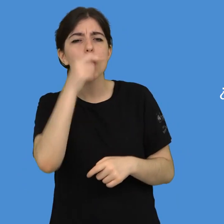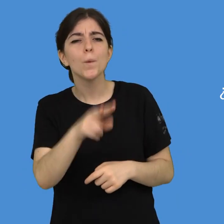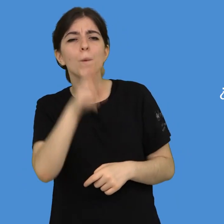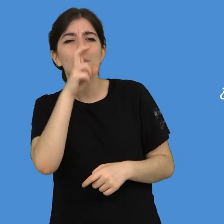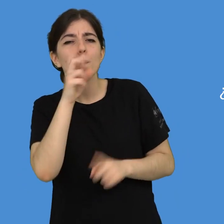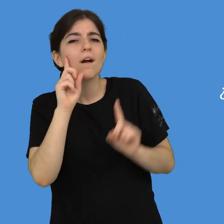respirar